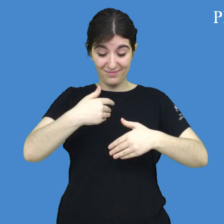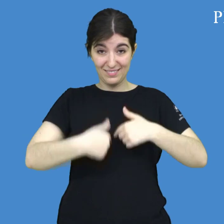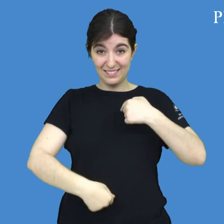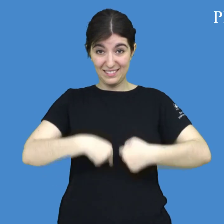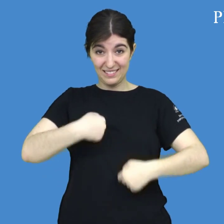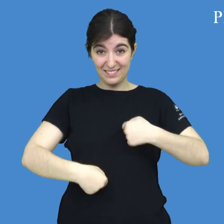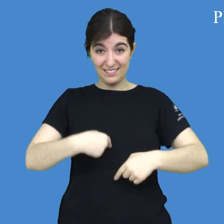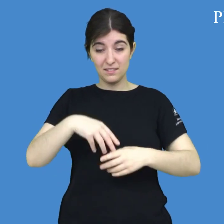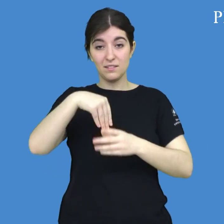circulación